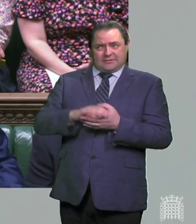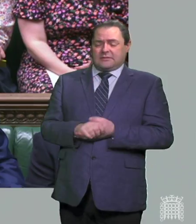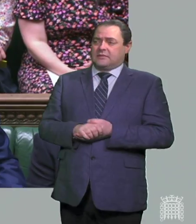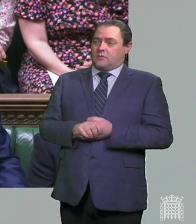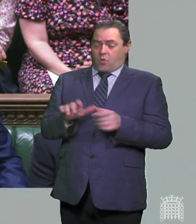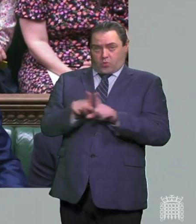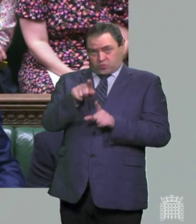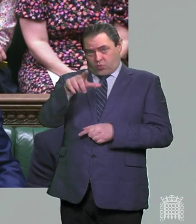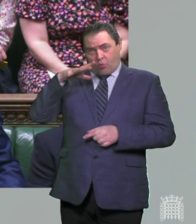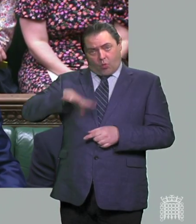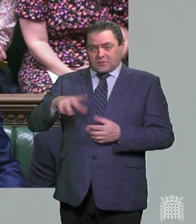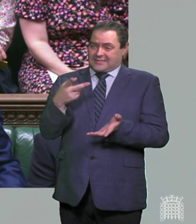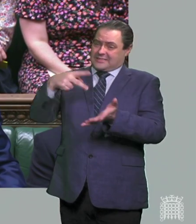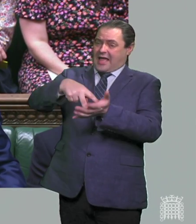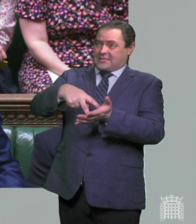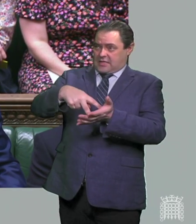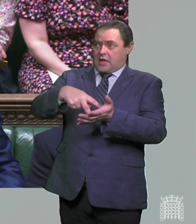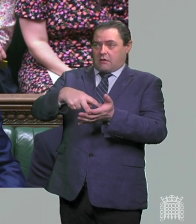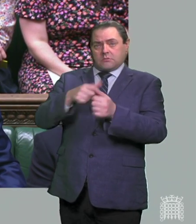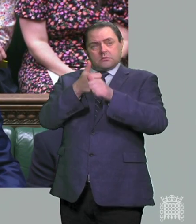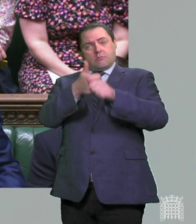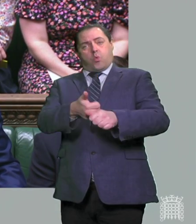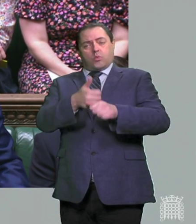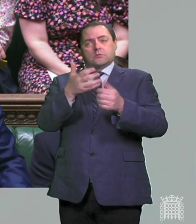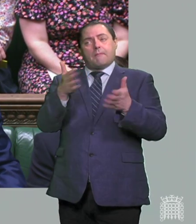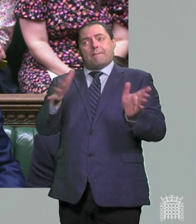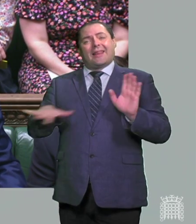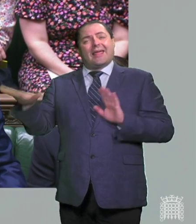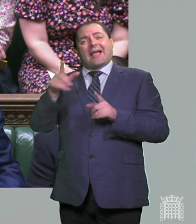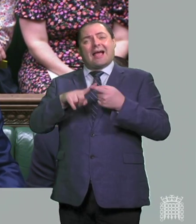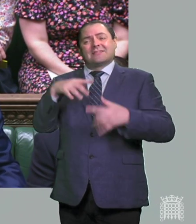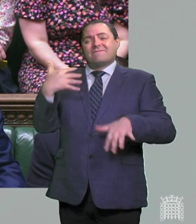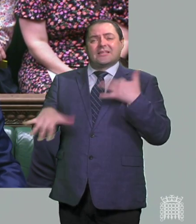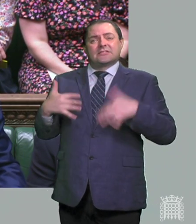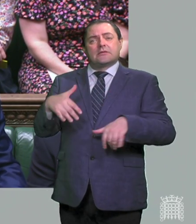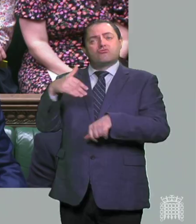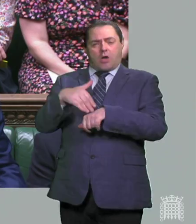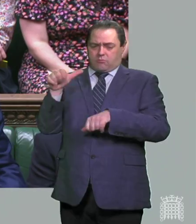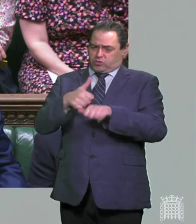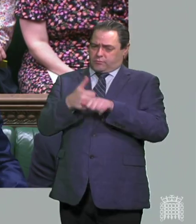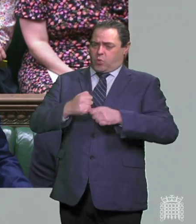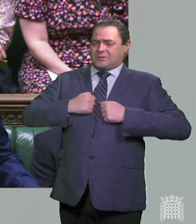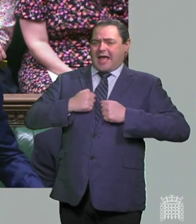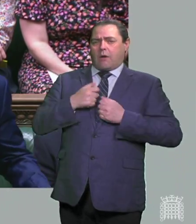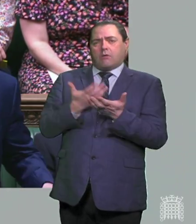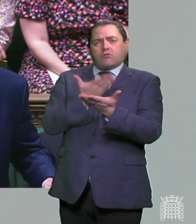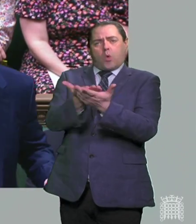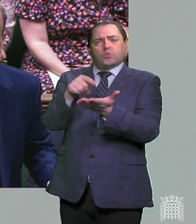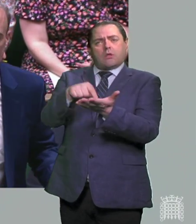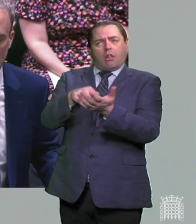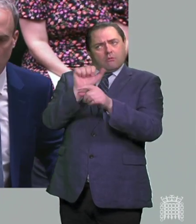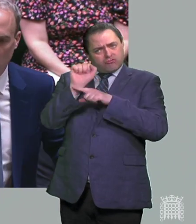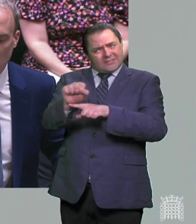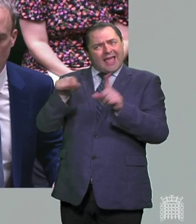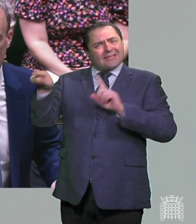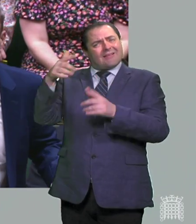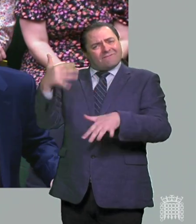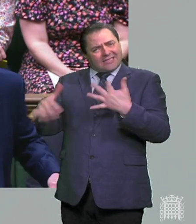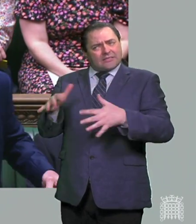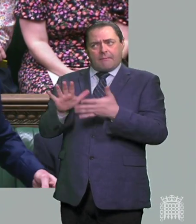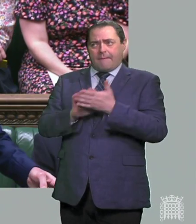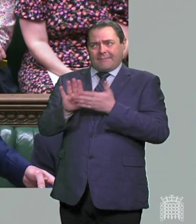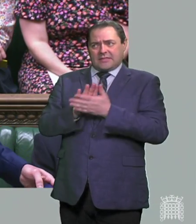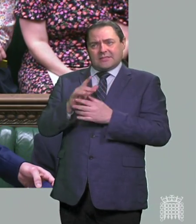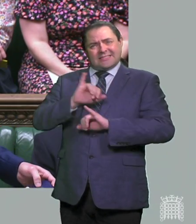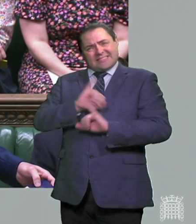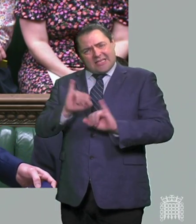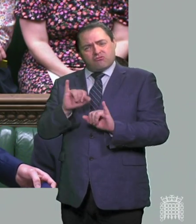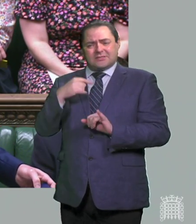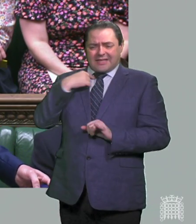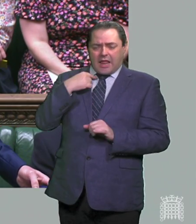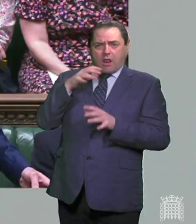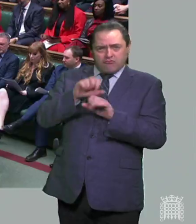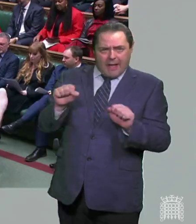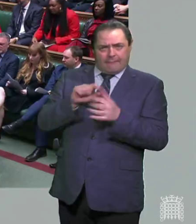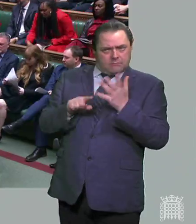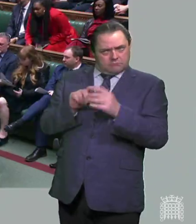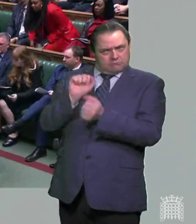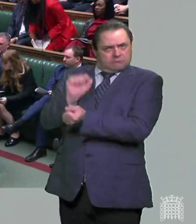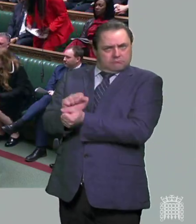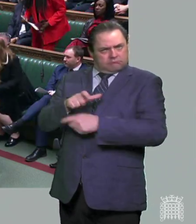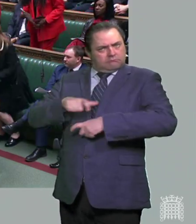If she really wants to stand up for the public and the victims of crime, Labour should back our Bill to protect victims and protect the most vulnerable from serious killers, rapists and terrorists.